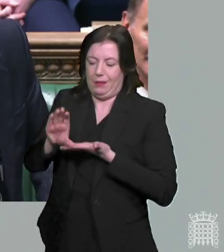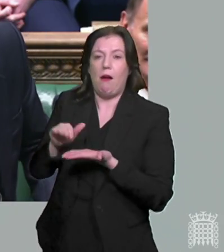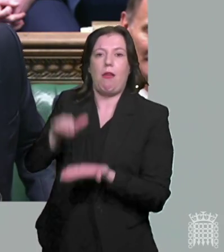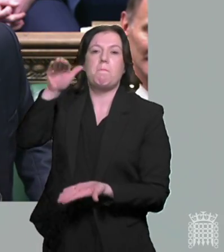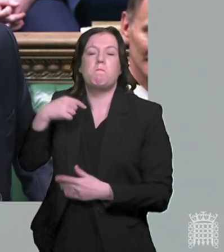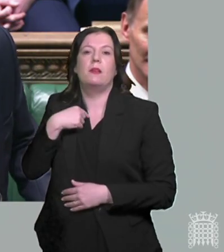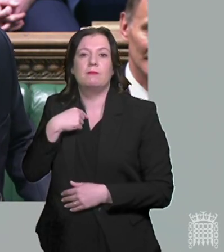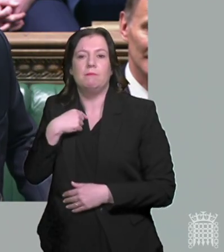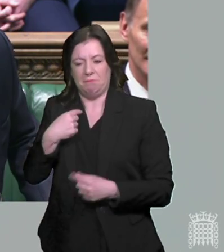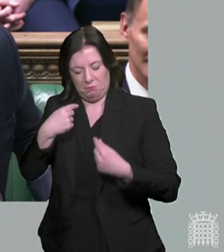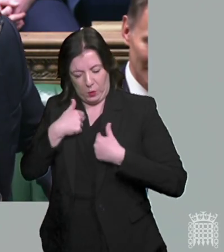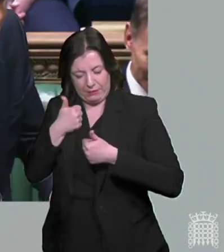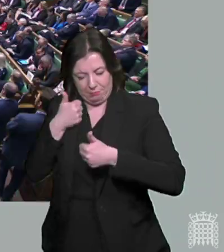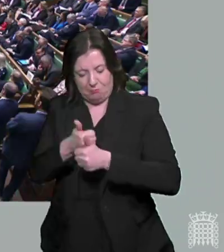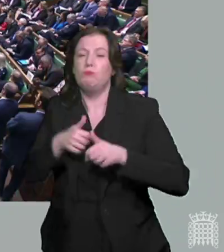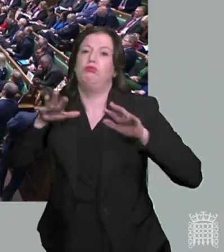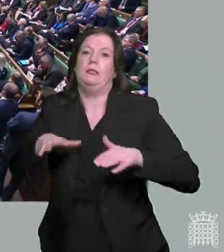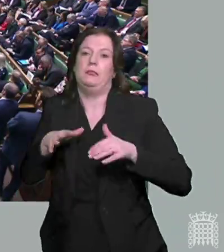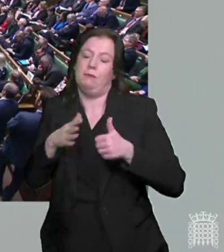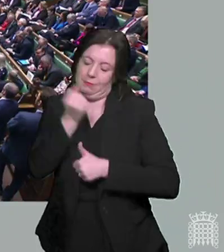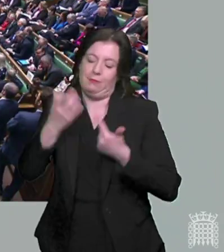That is what delivering for Britain looks like.